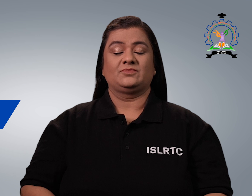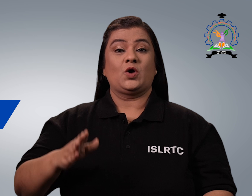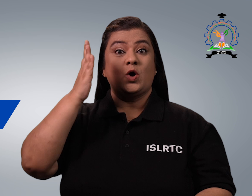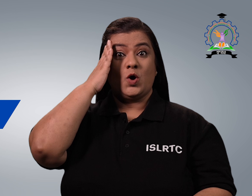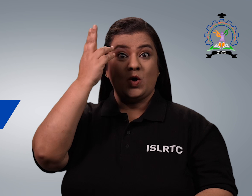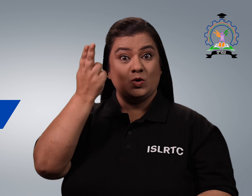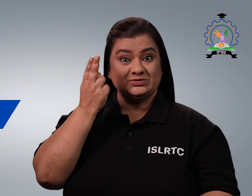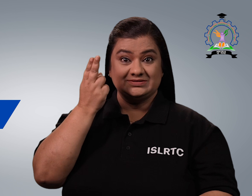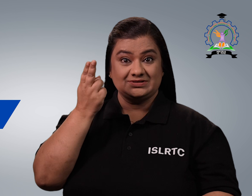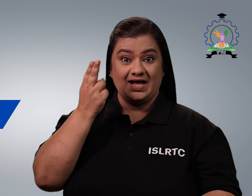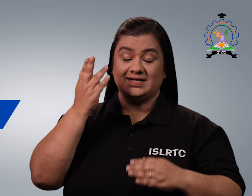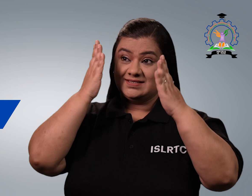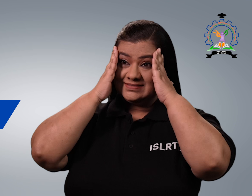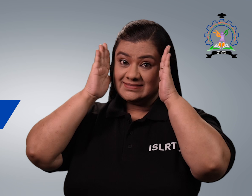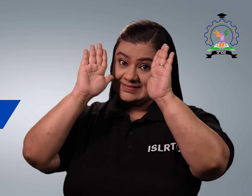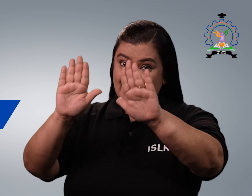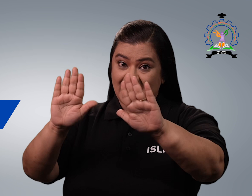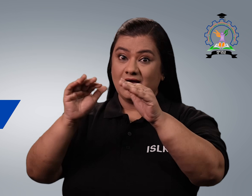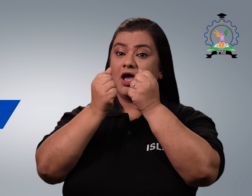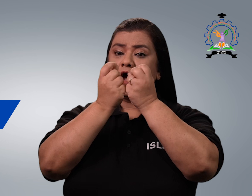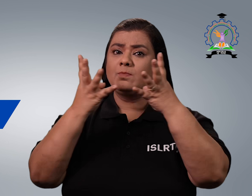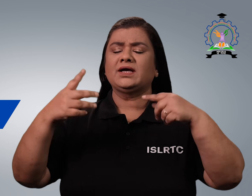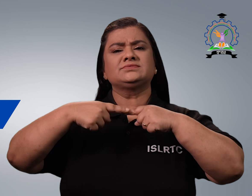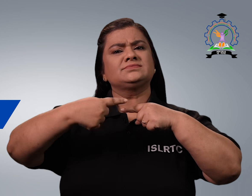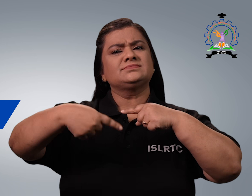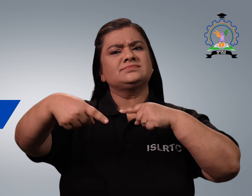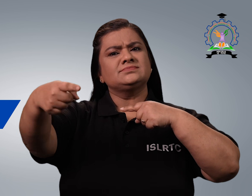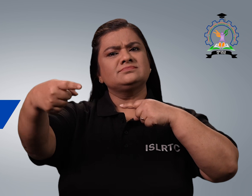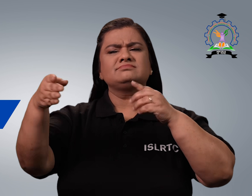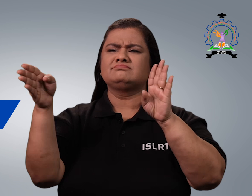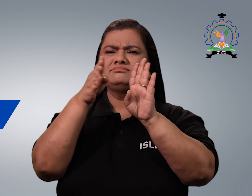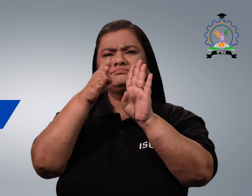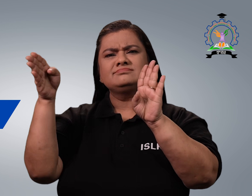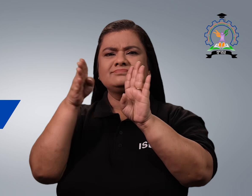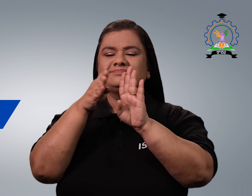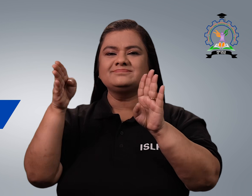Number of nights a guest stays at a hotel is called the length of stay.